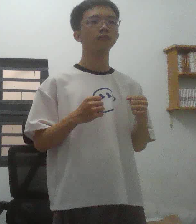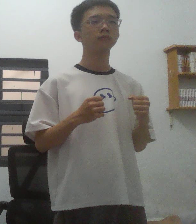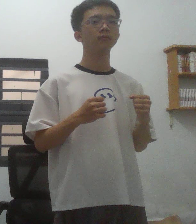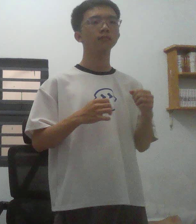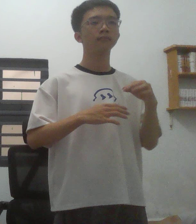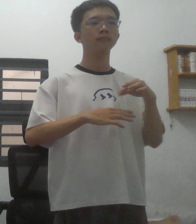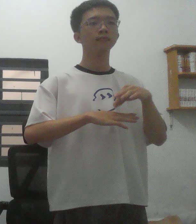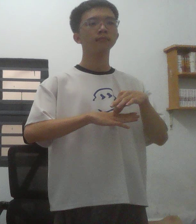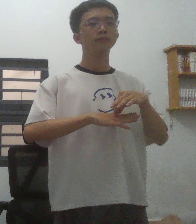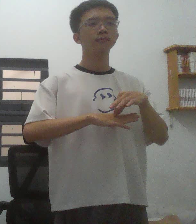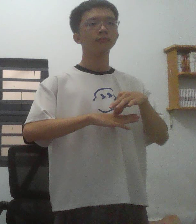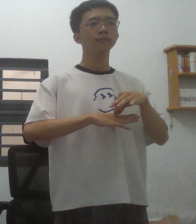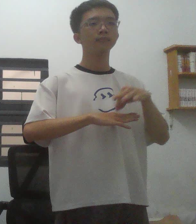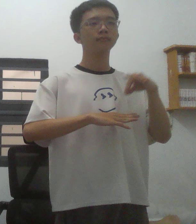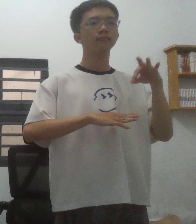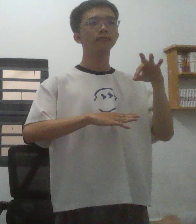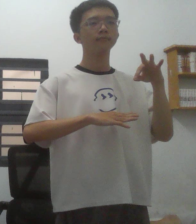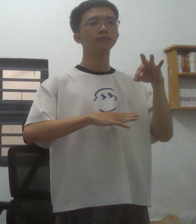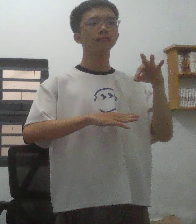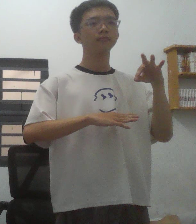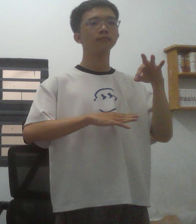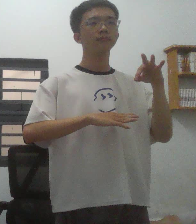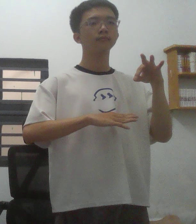tuan